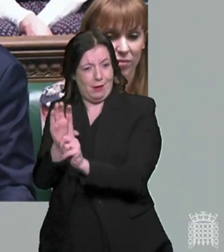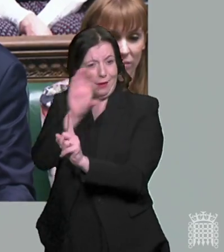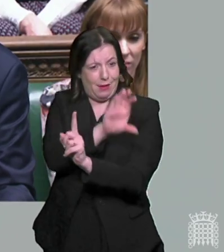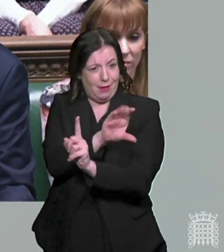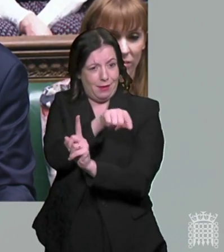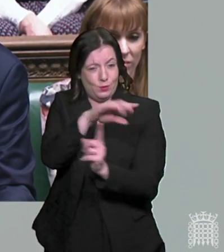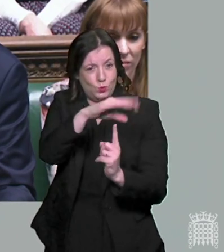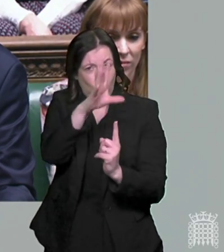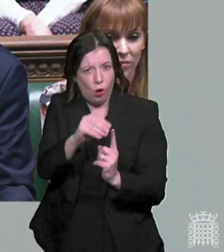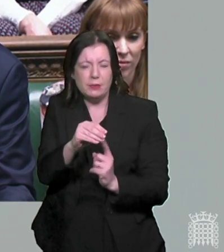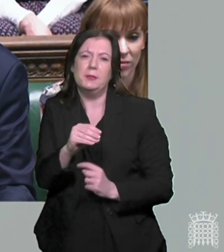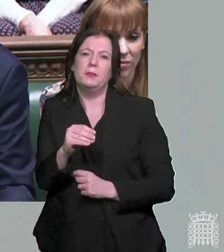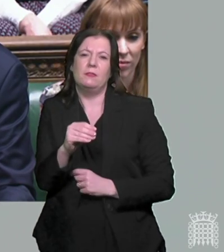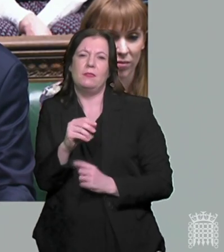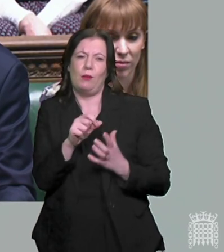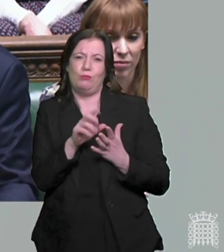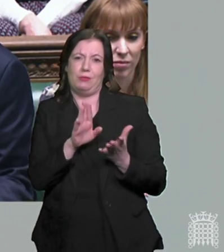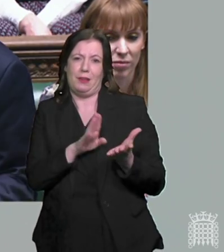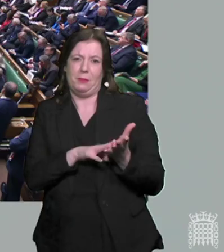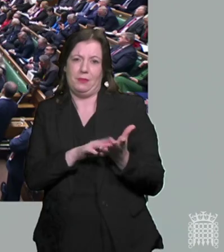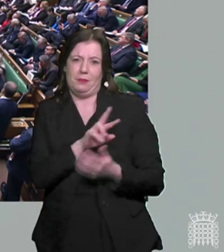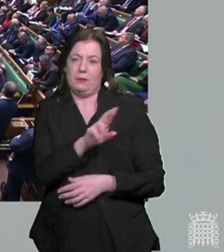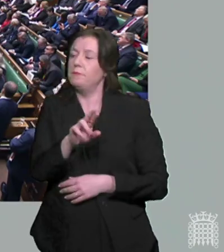He is so close to the Prime Minister—